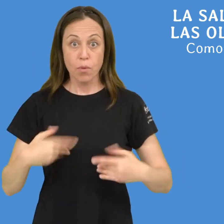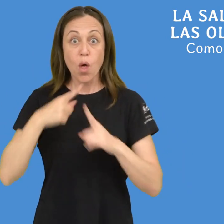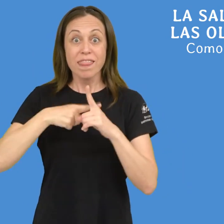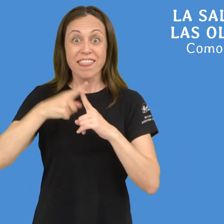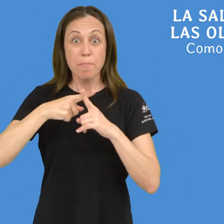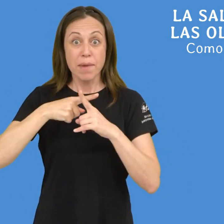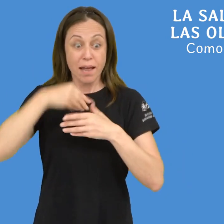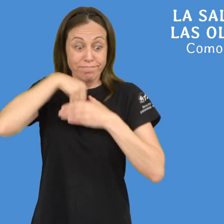nivel